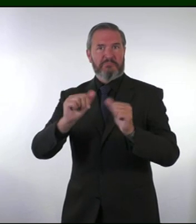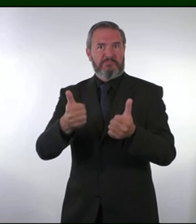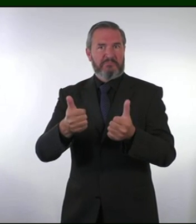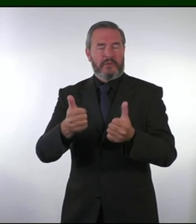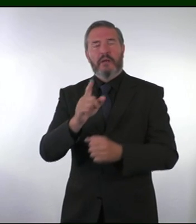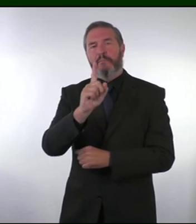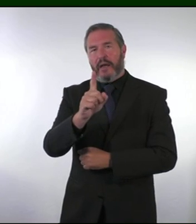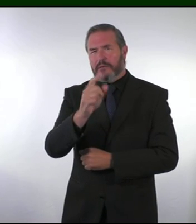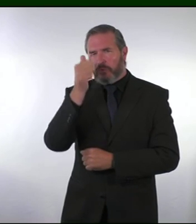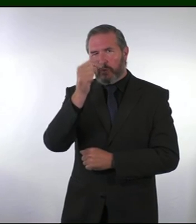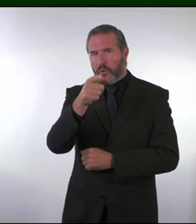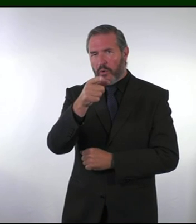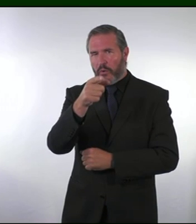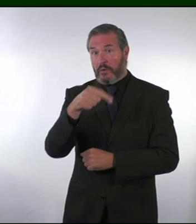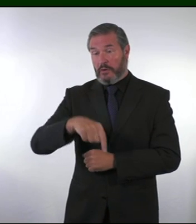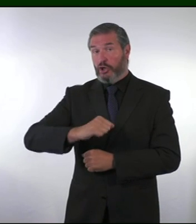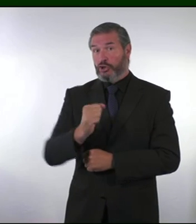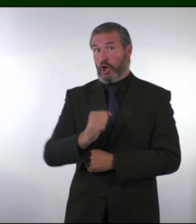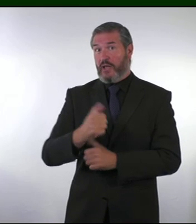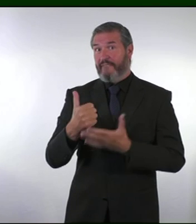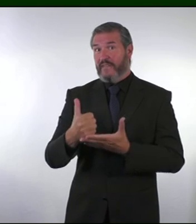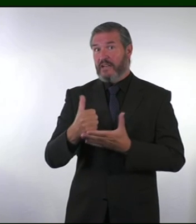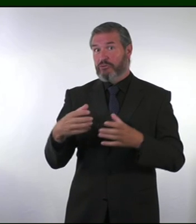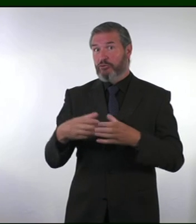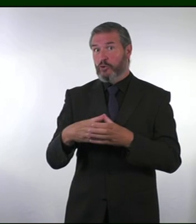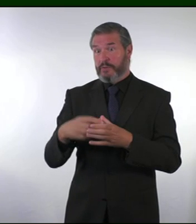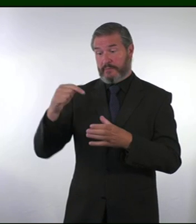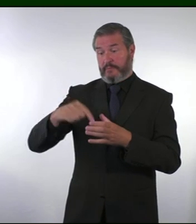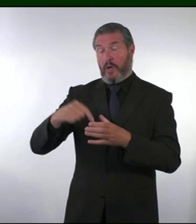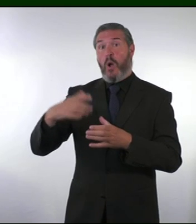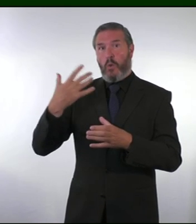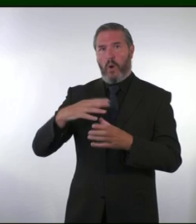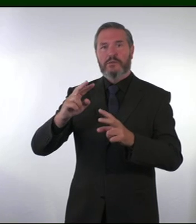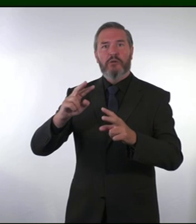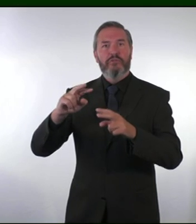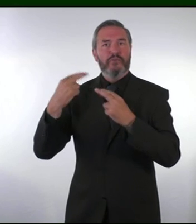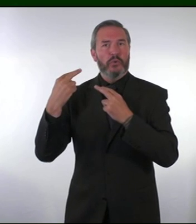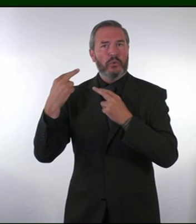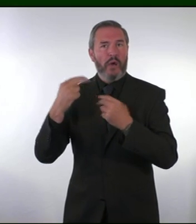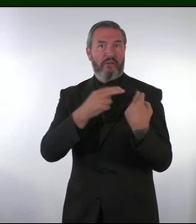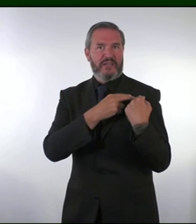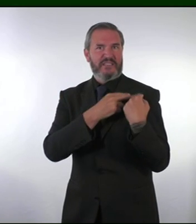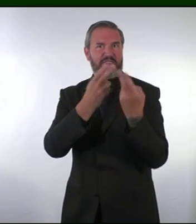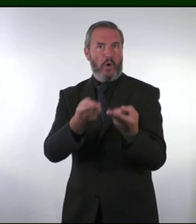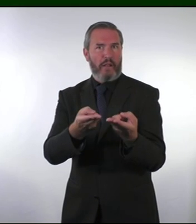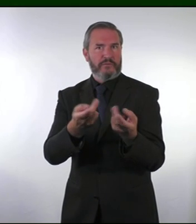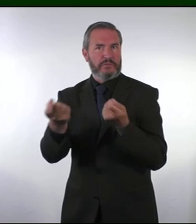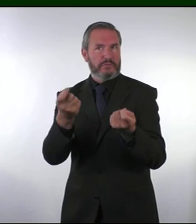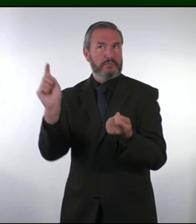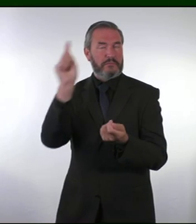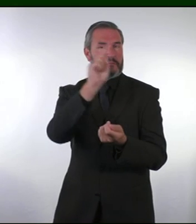I am sure he is aware that the Scottish advisory group has called for an accelerated review of the devolved fiscal framework.